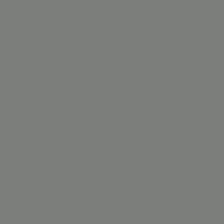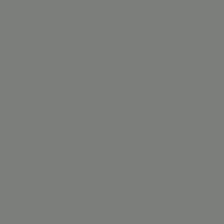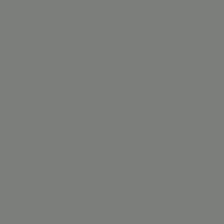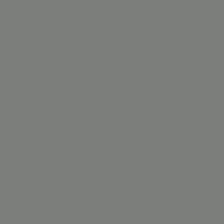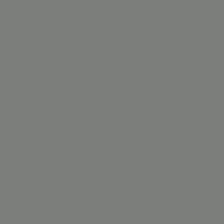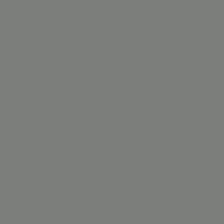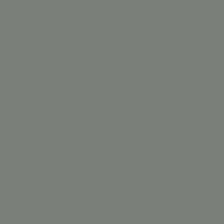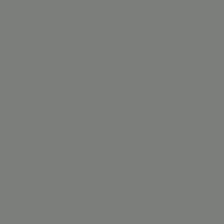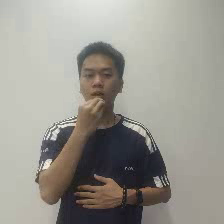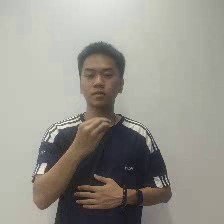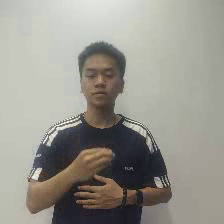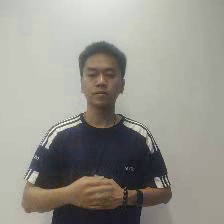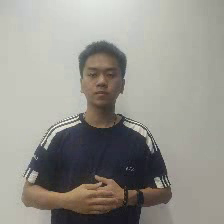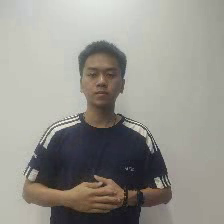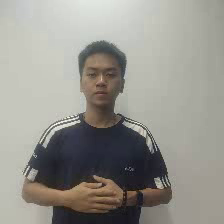Ăn